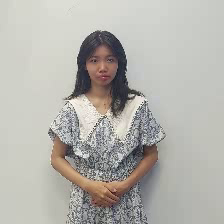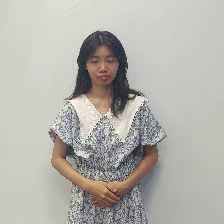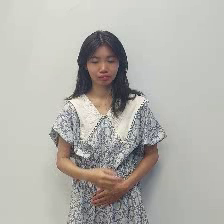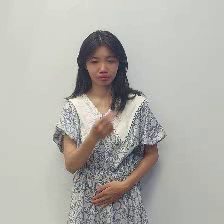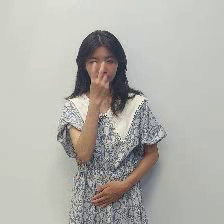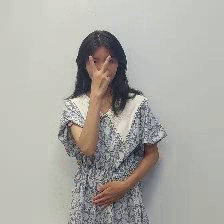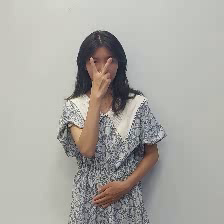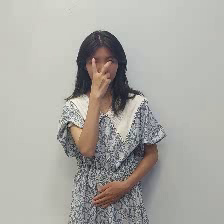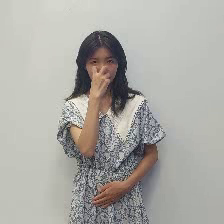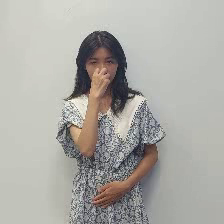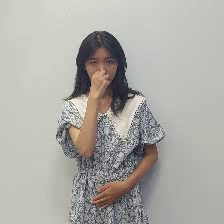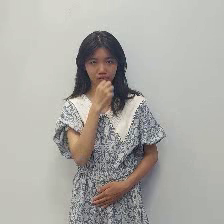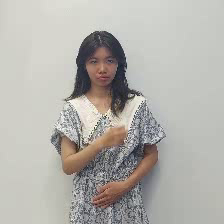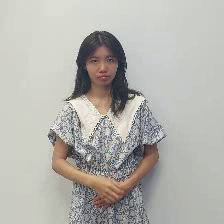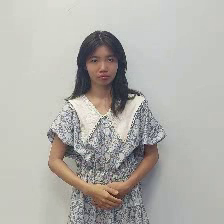Khóc